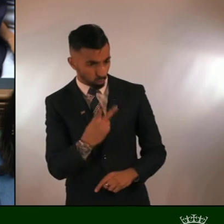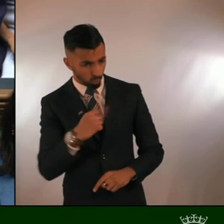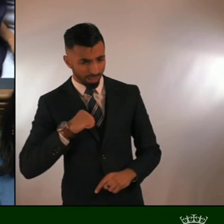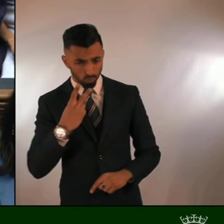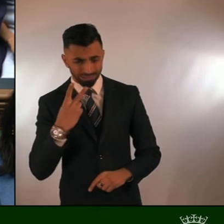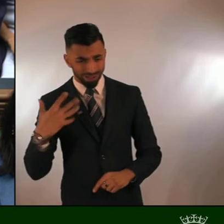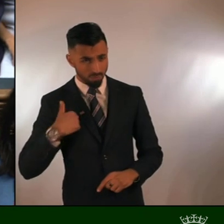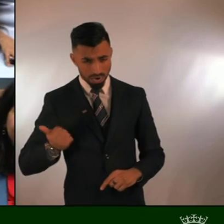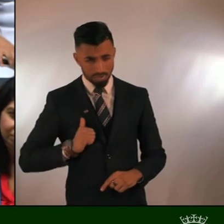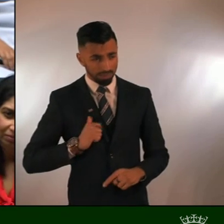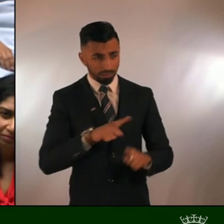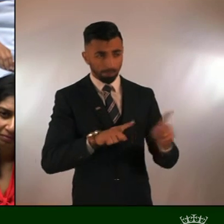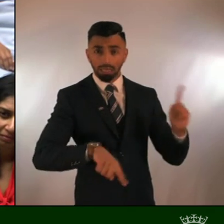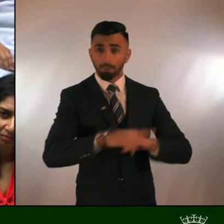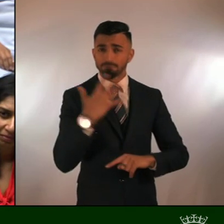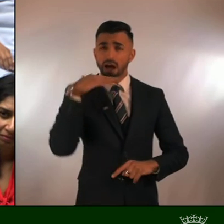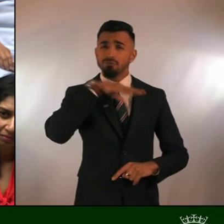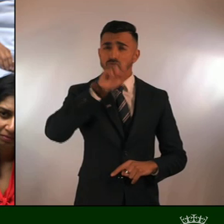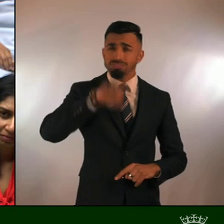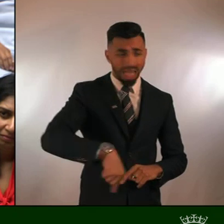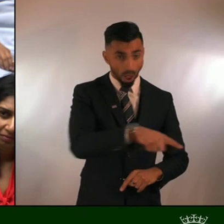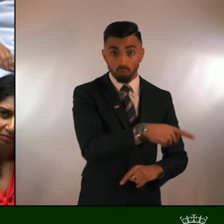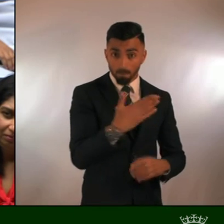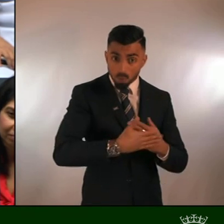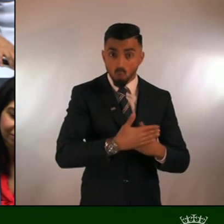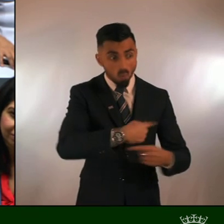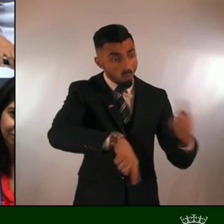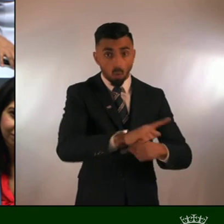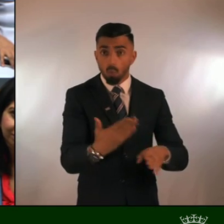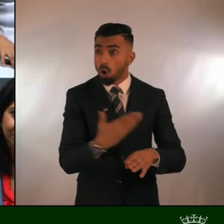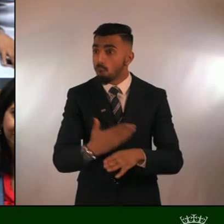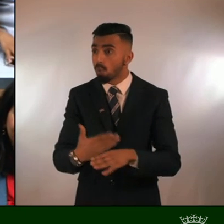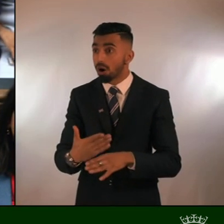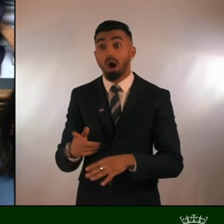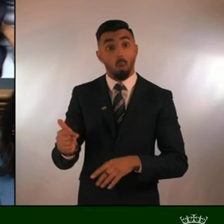Wages are expected to grow in real terms in every year of the forecast period.